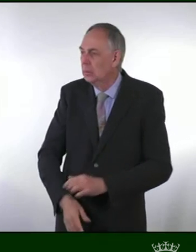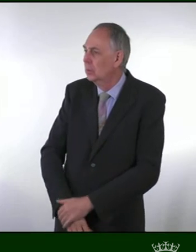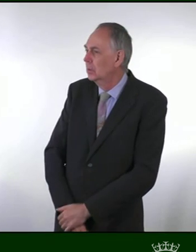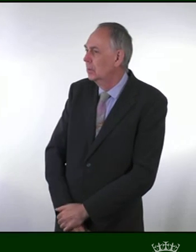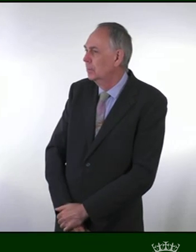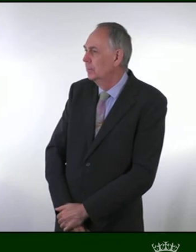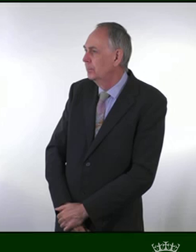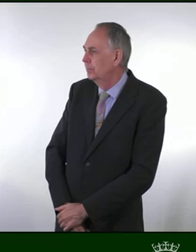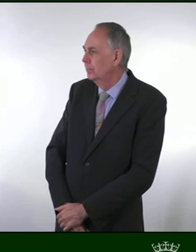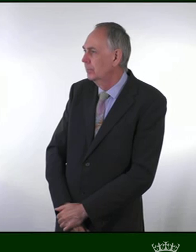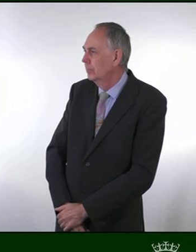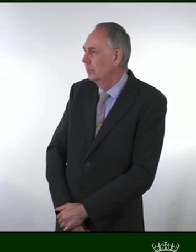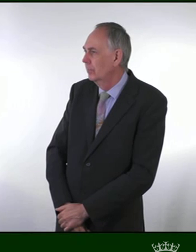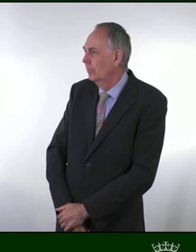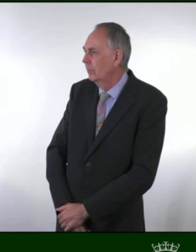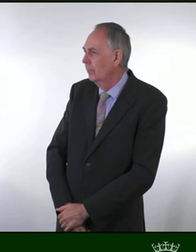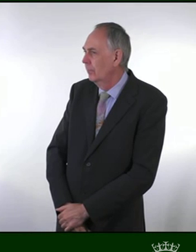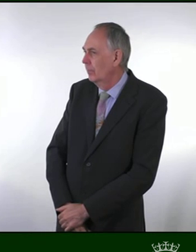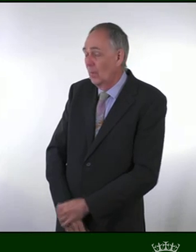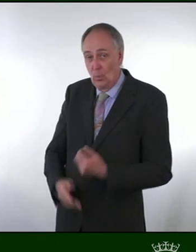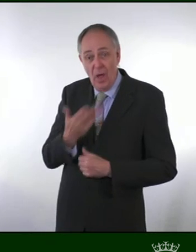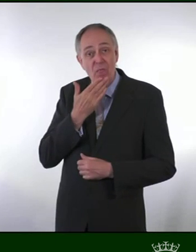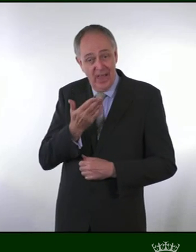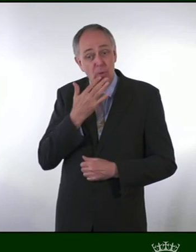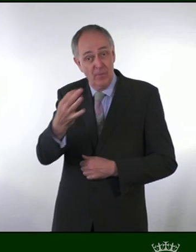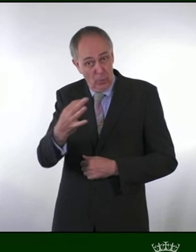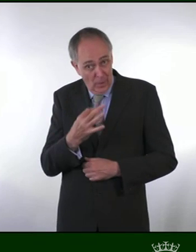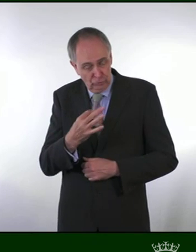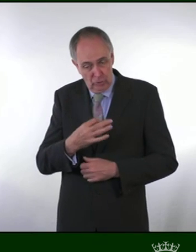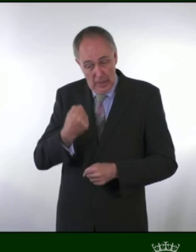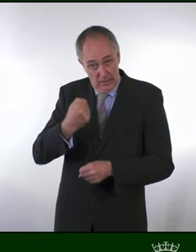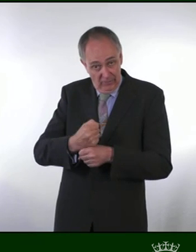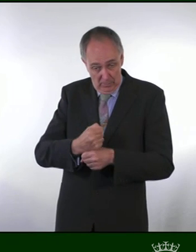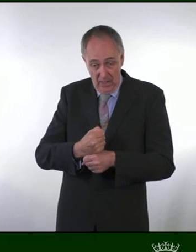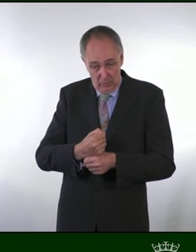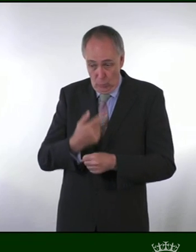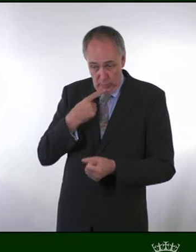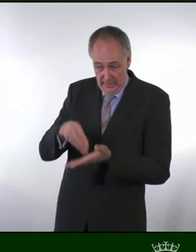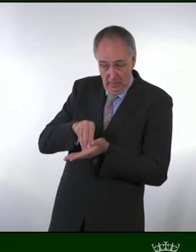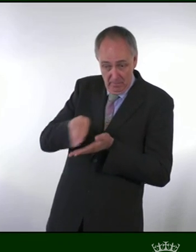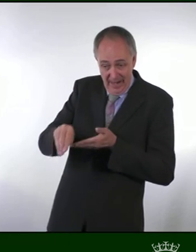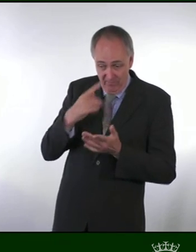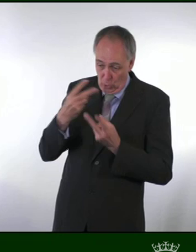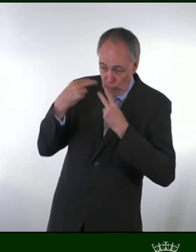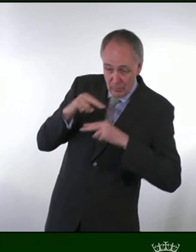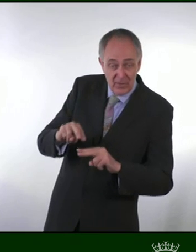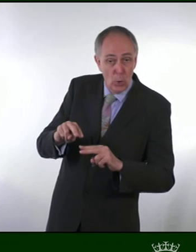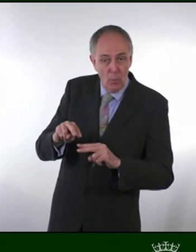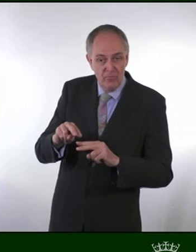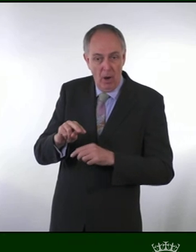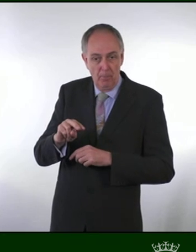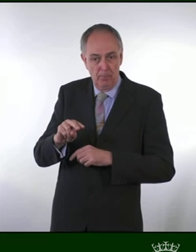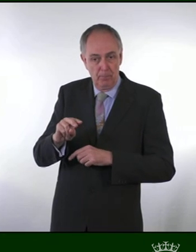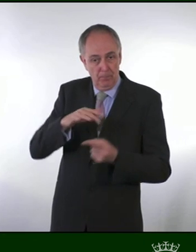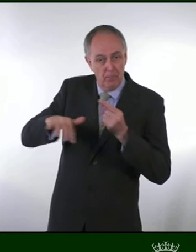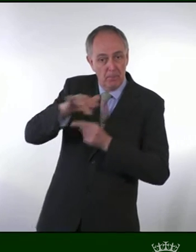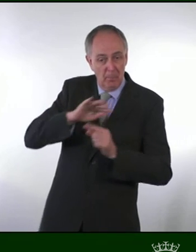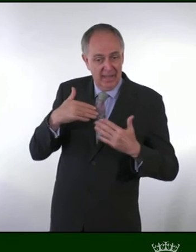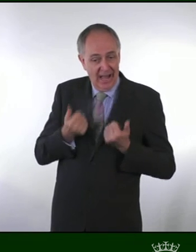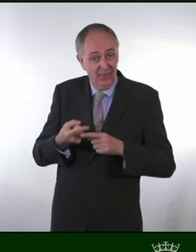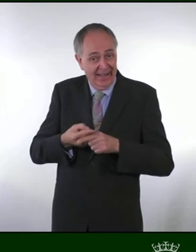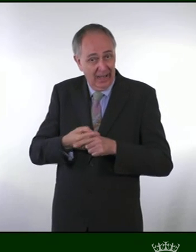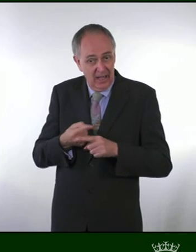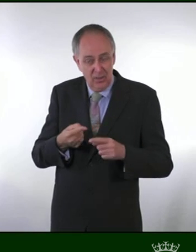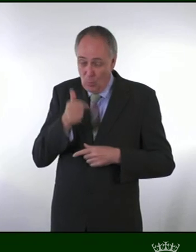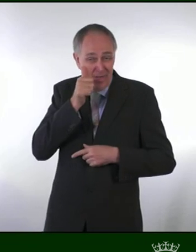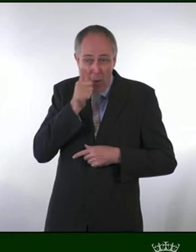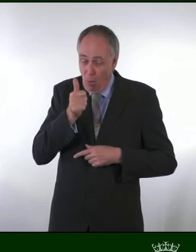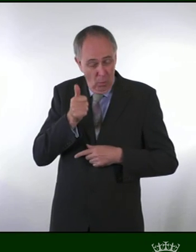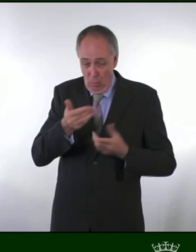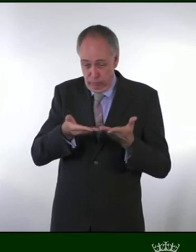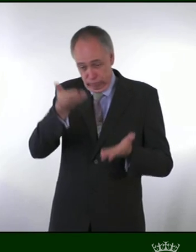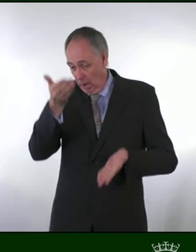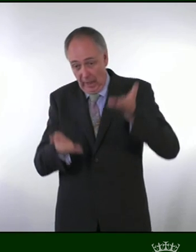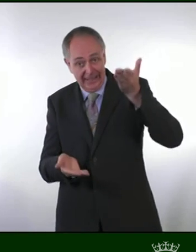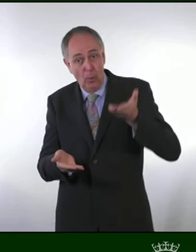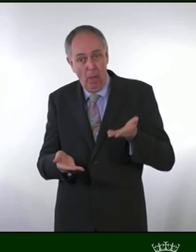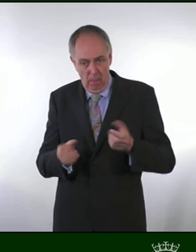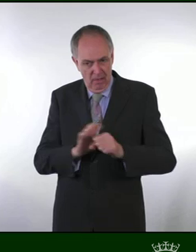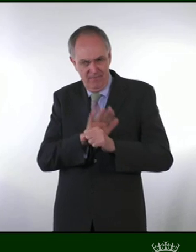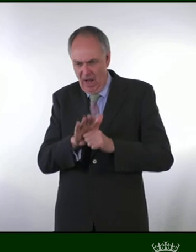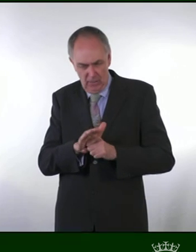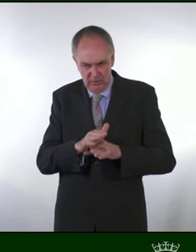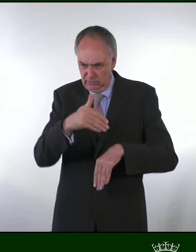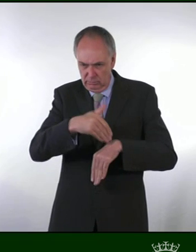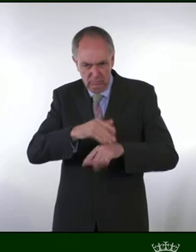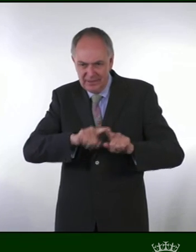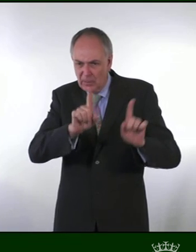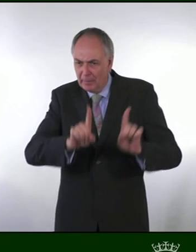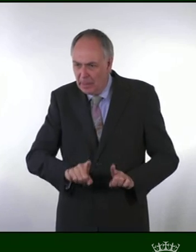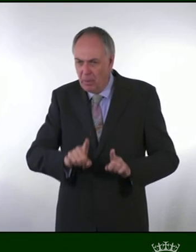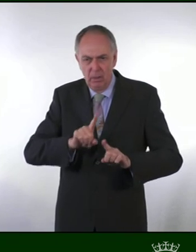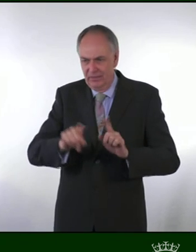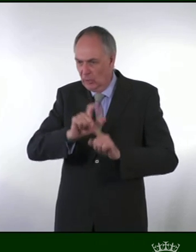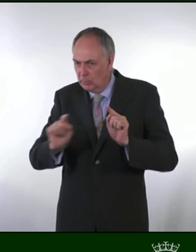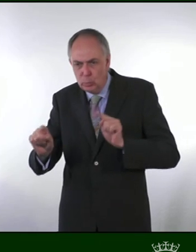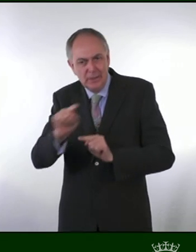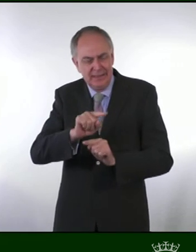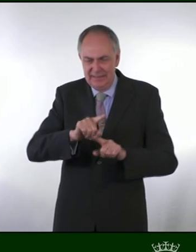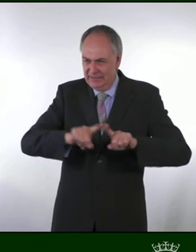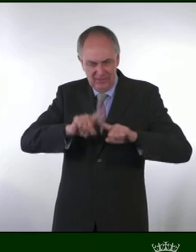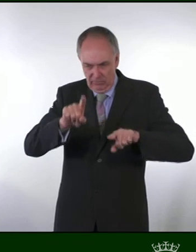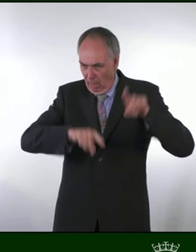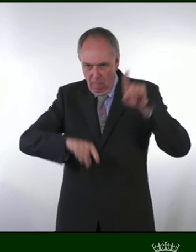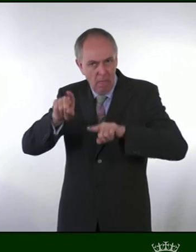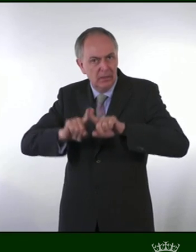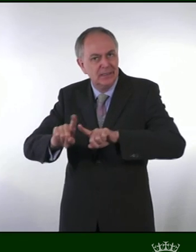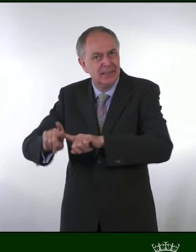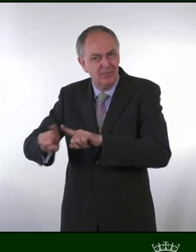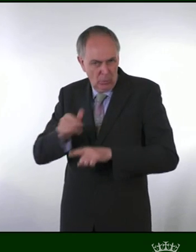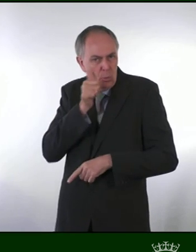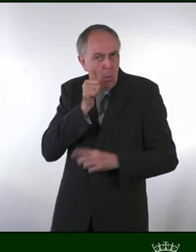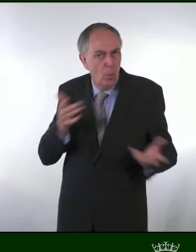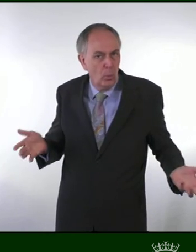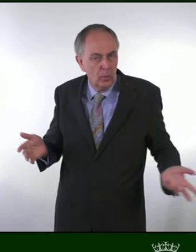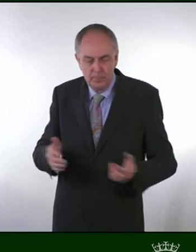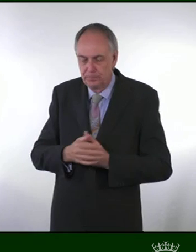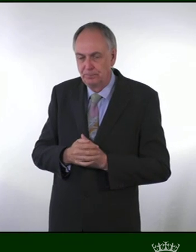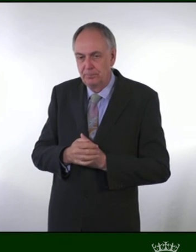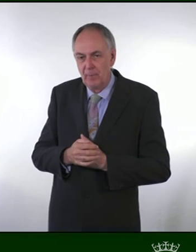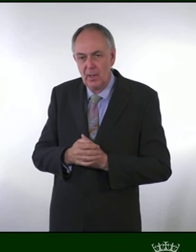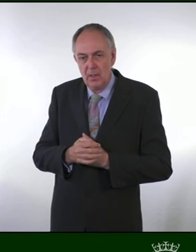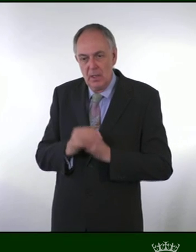I thank the honourable Lady for her question. This Government commissioned the review from PHE and we take its findings very seriously, because there obviously are inequalities in the way the virus impacts on different people and different communities in our country.